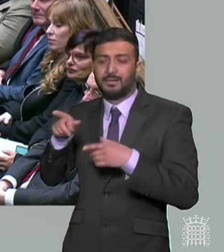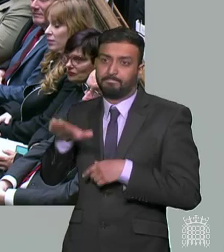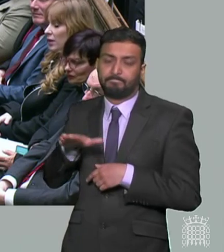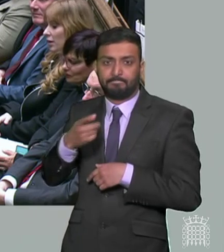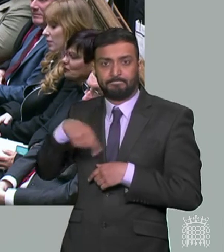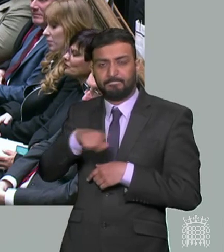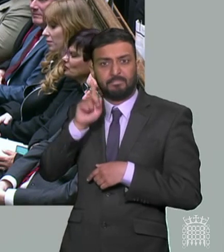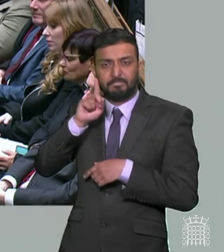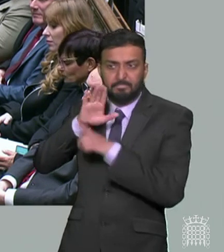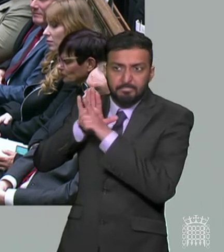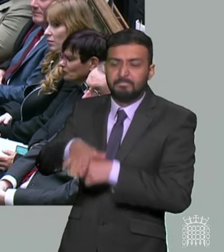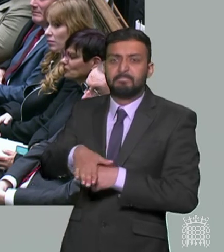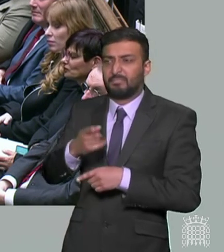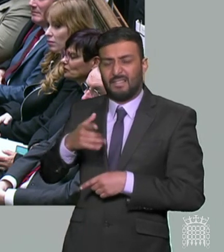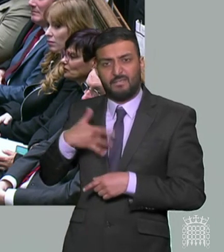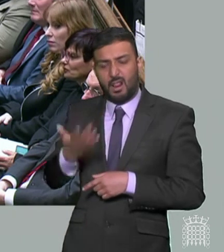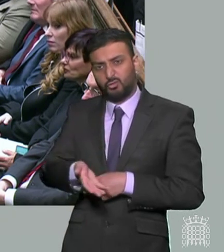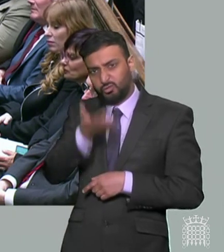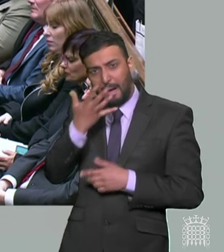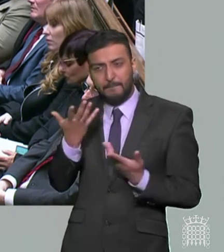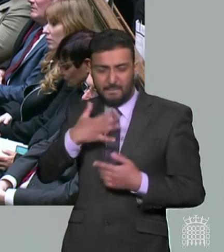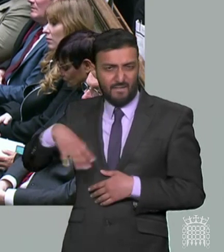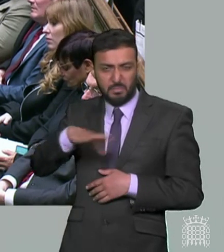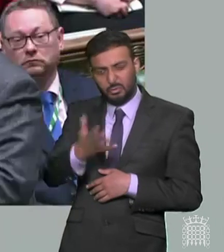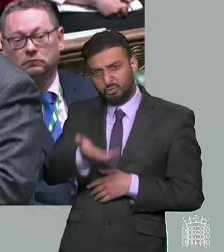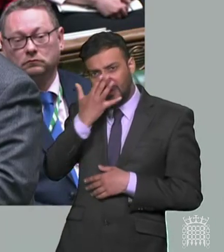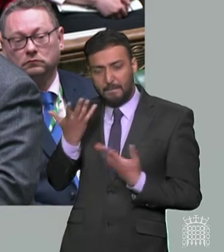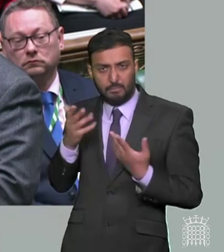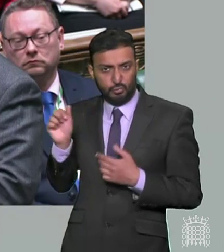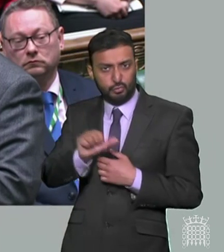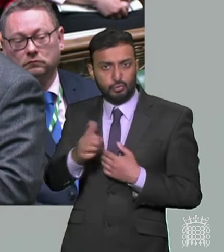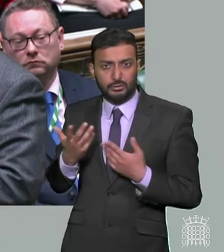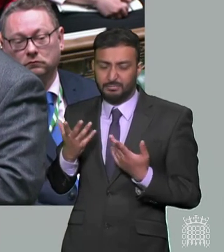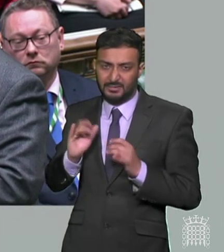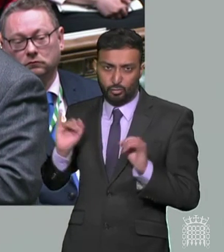What has happened over the past few days should shame us all.